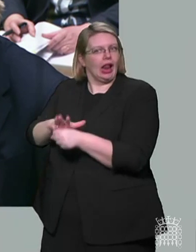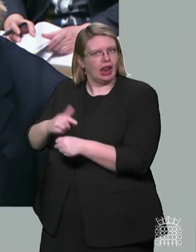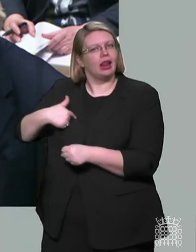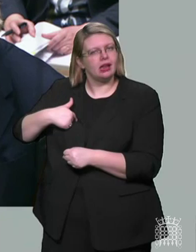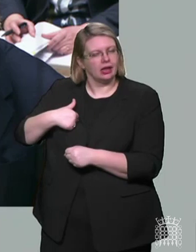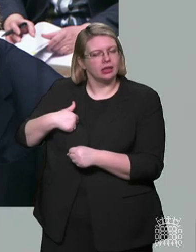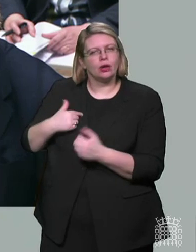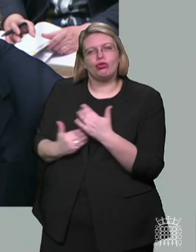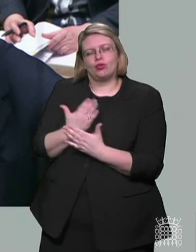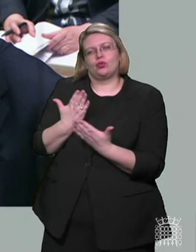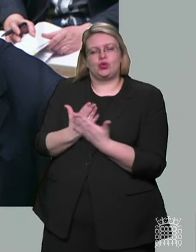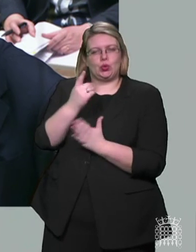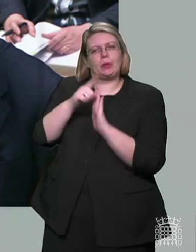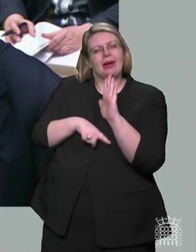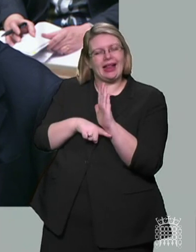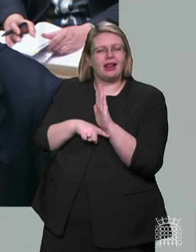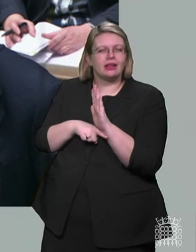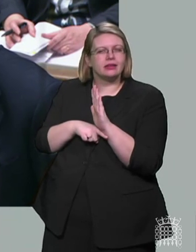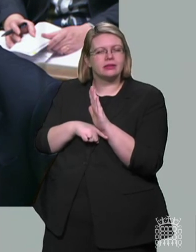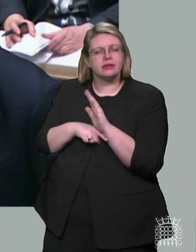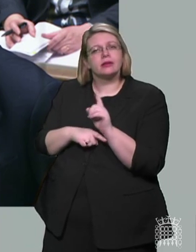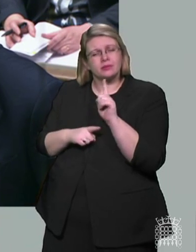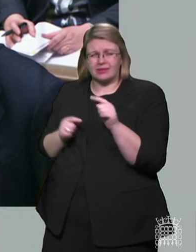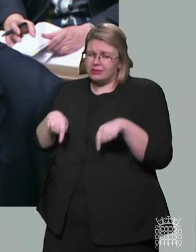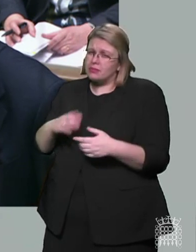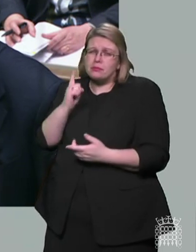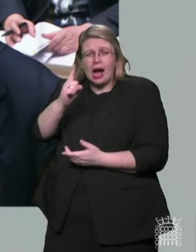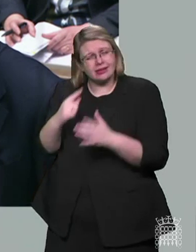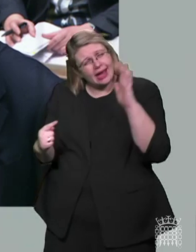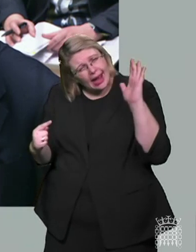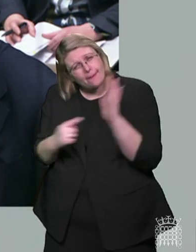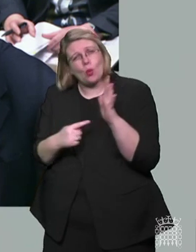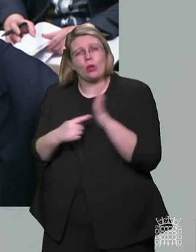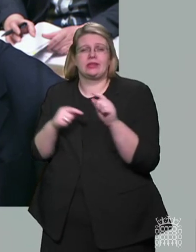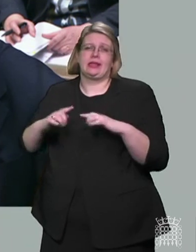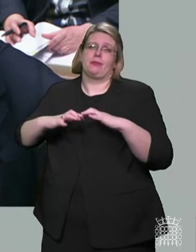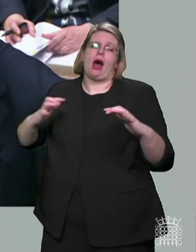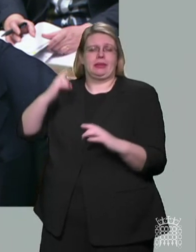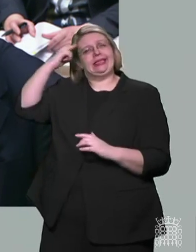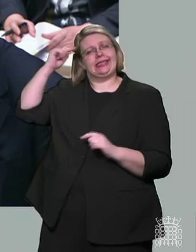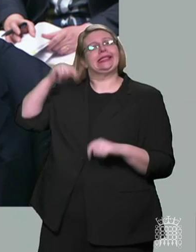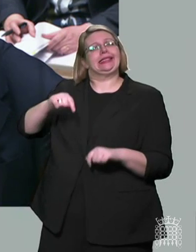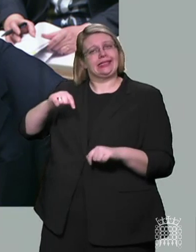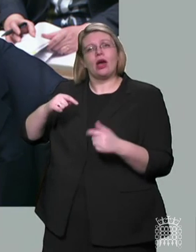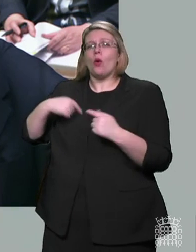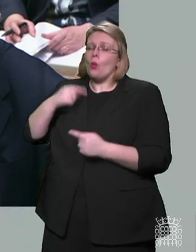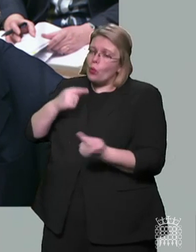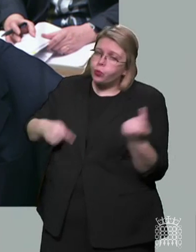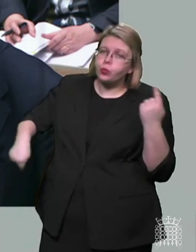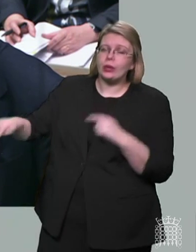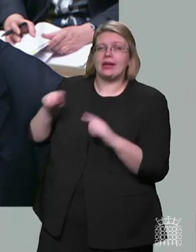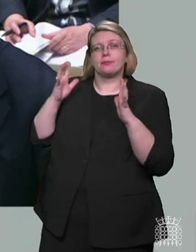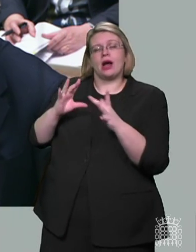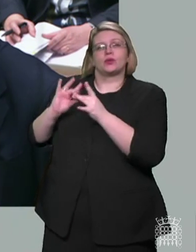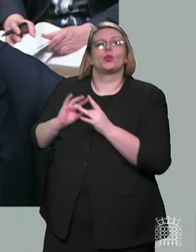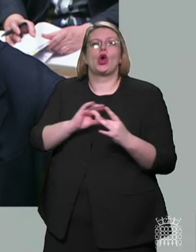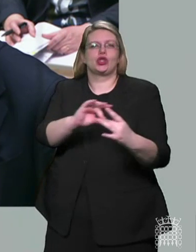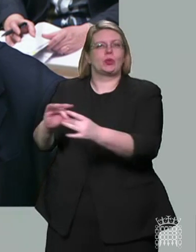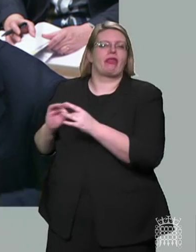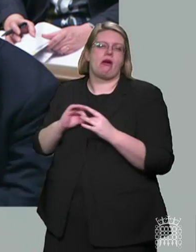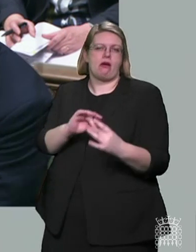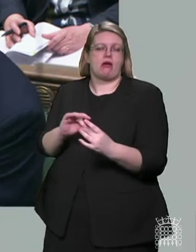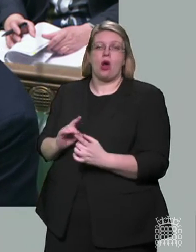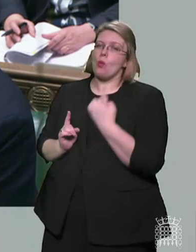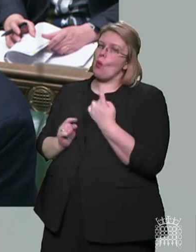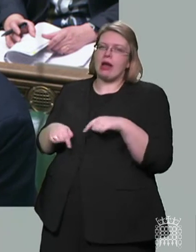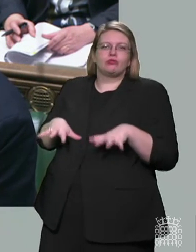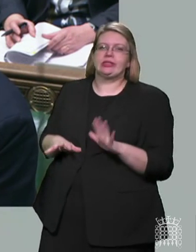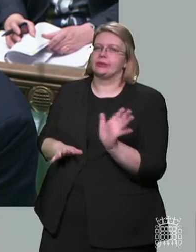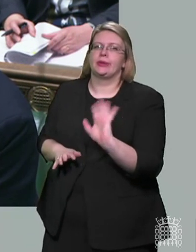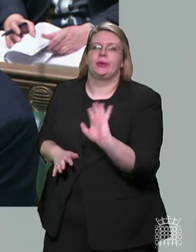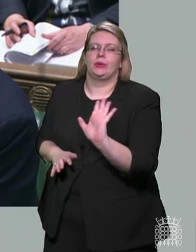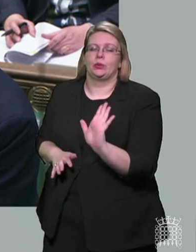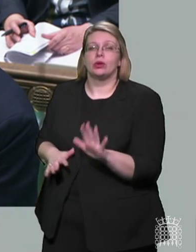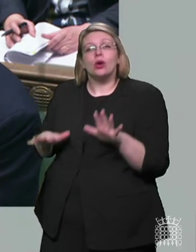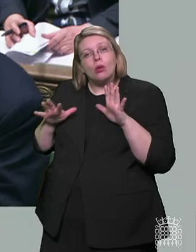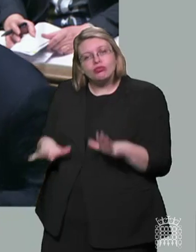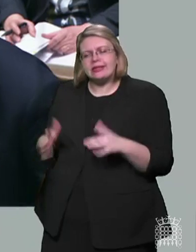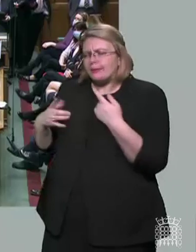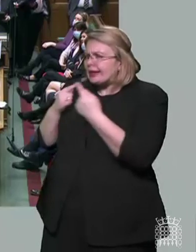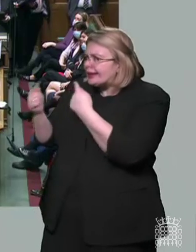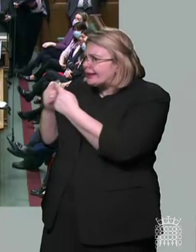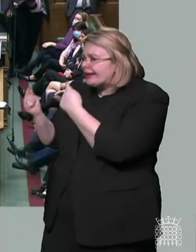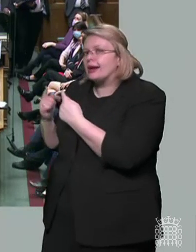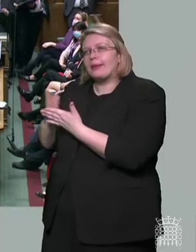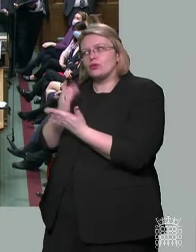But on all these measures it is very important that the House remembers that they are more effective when all financial centres move forward together, and that is what the UK has been organising.